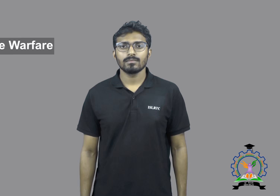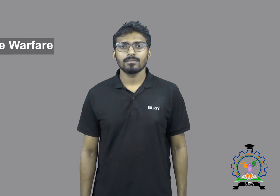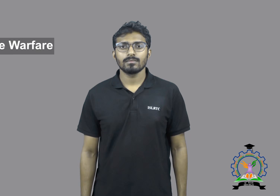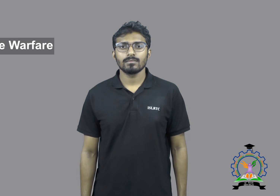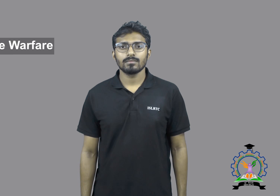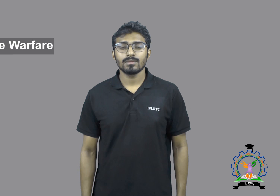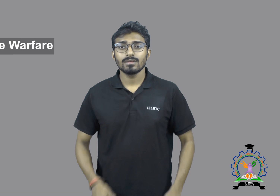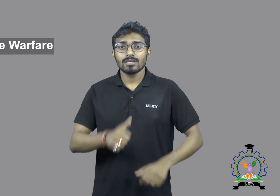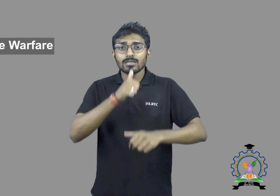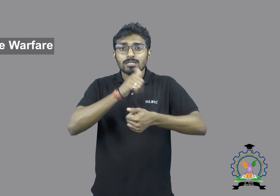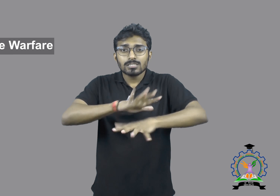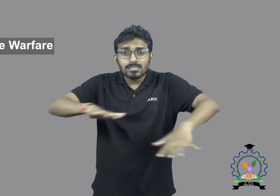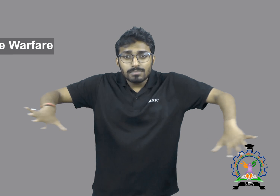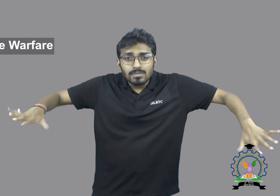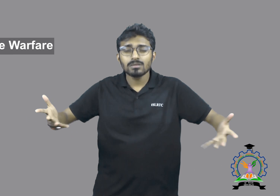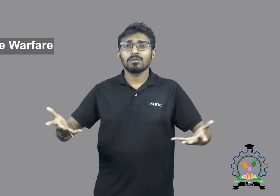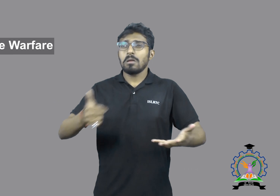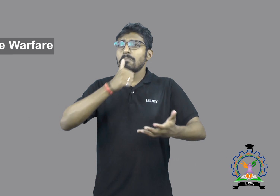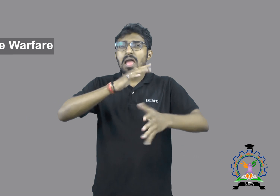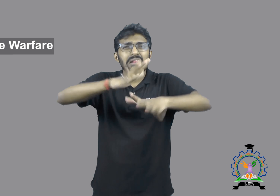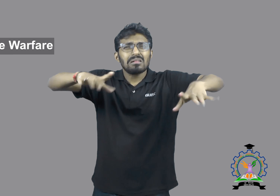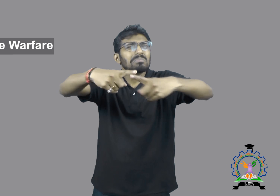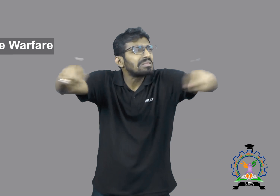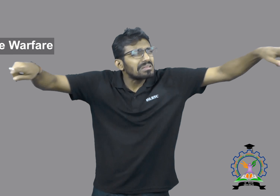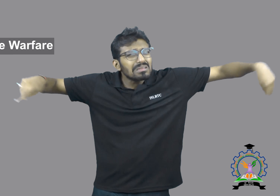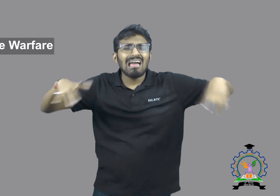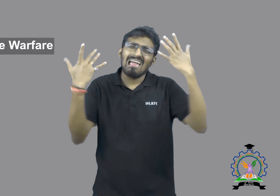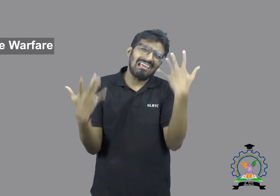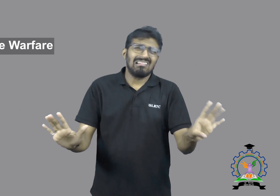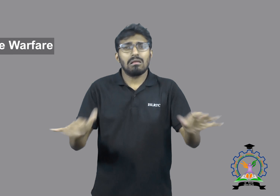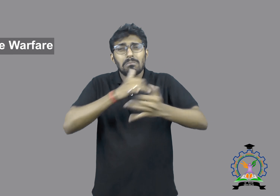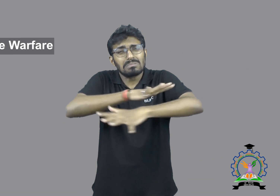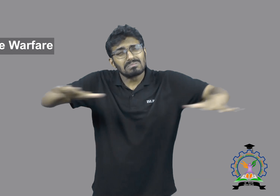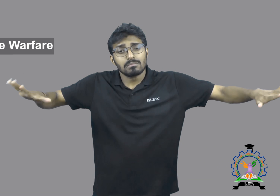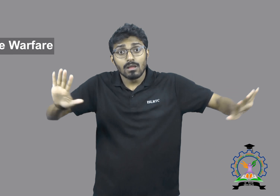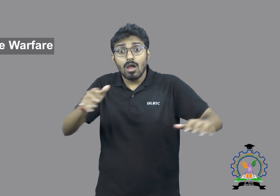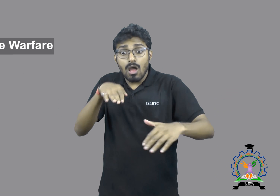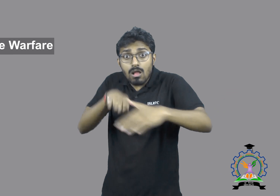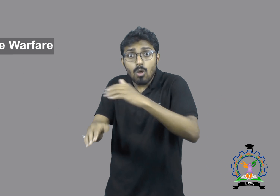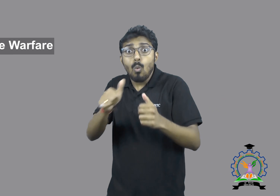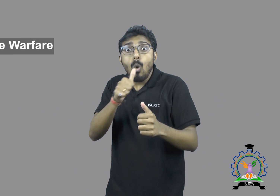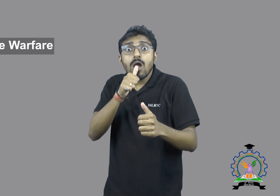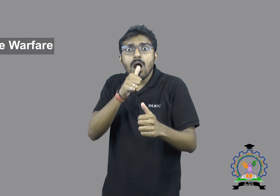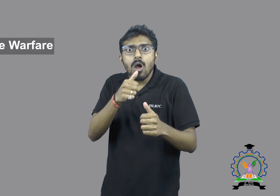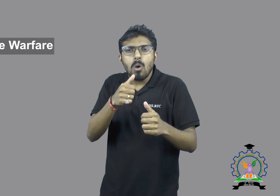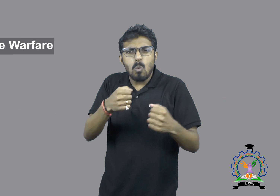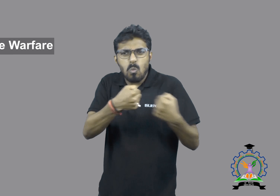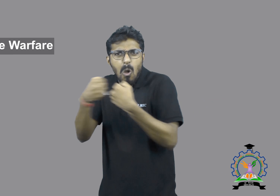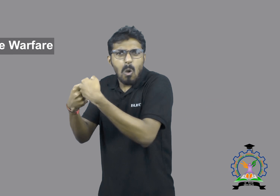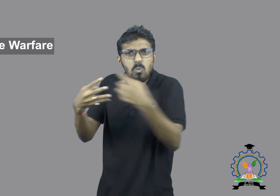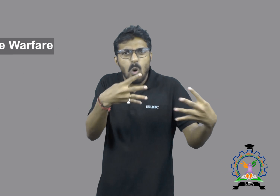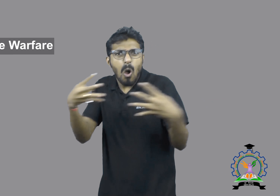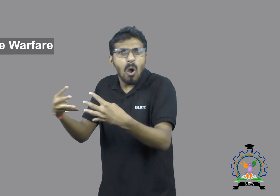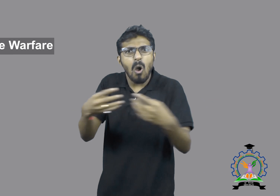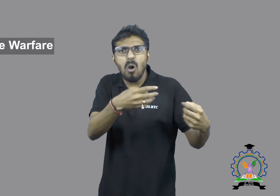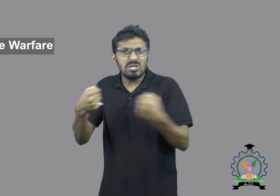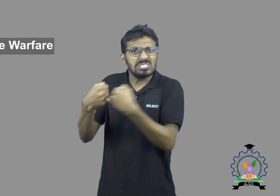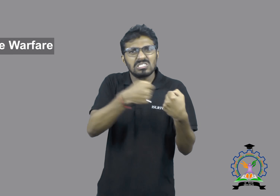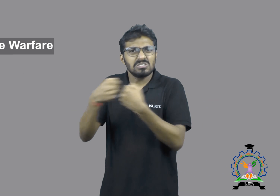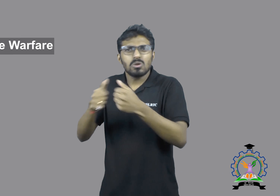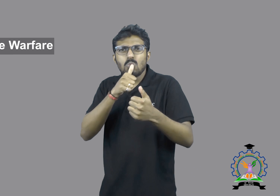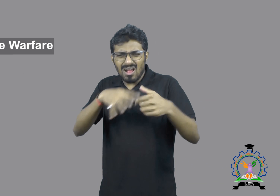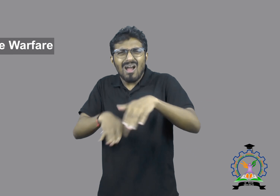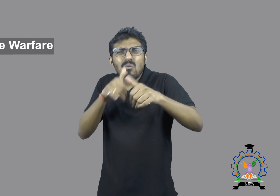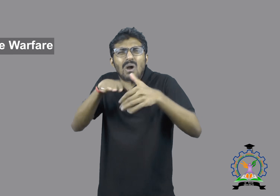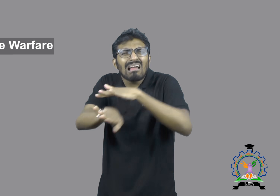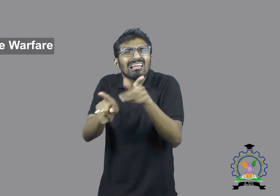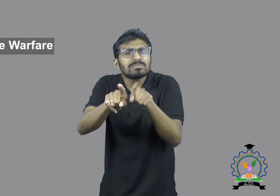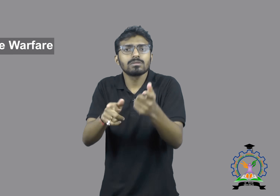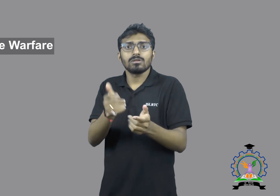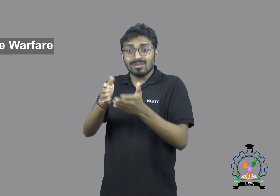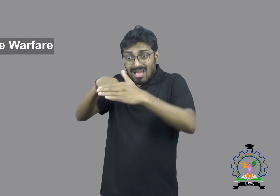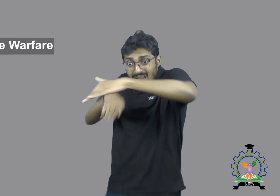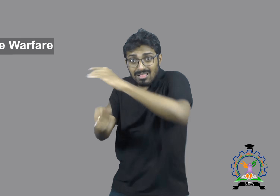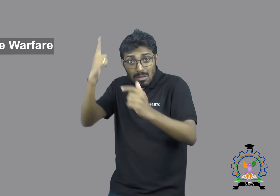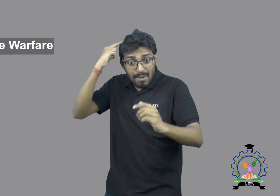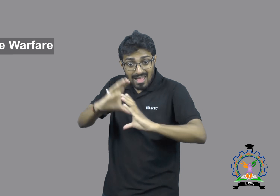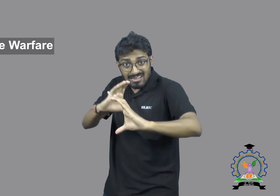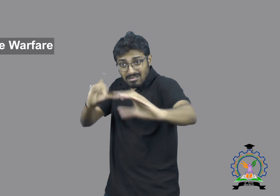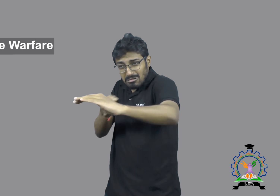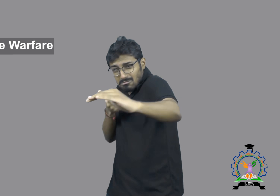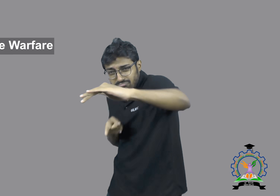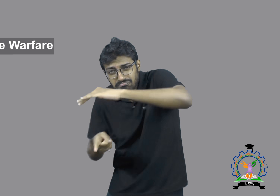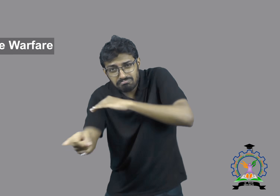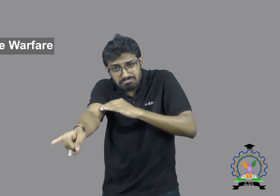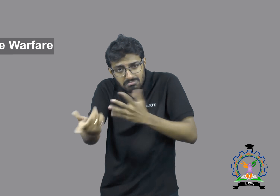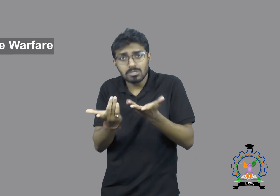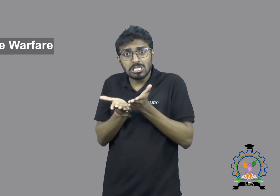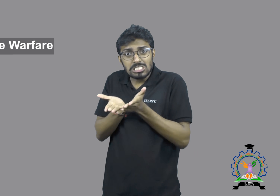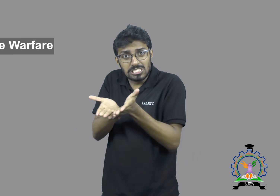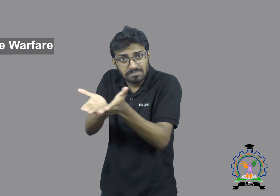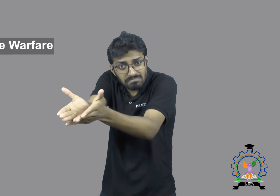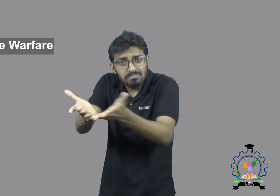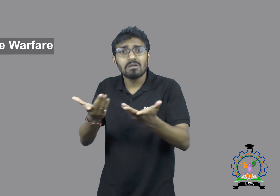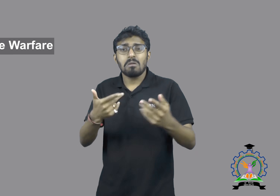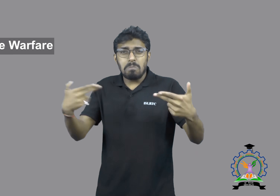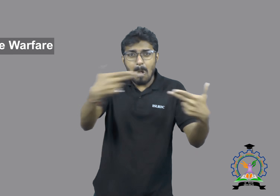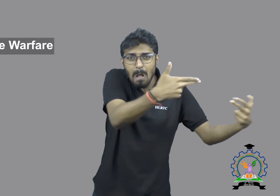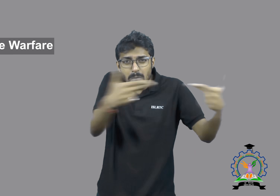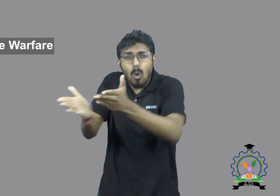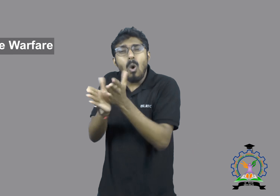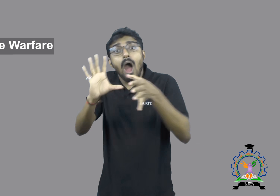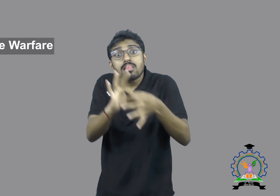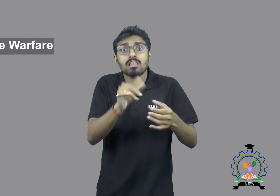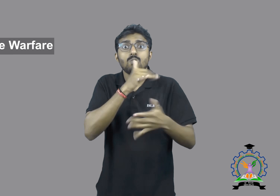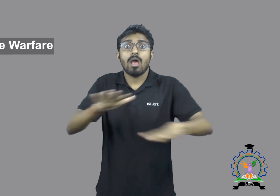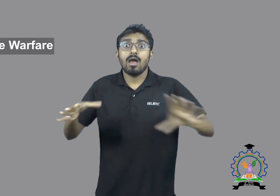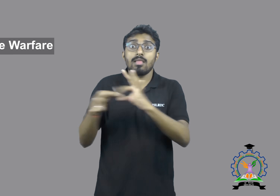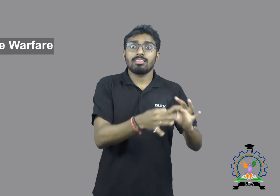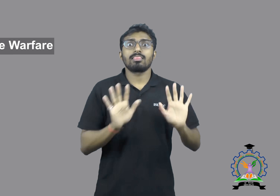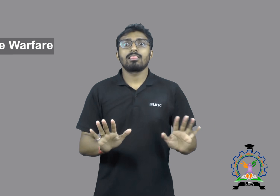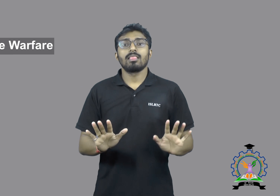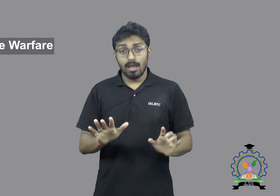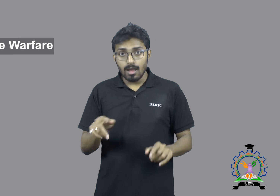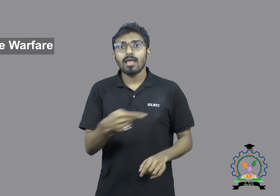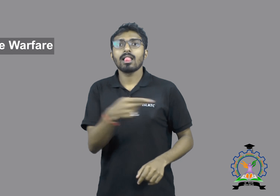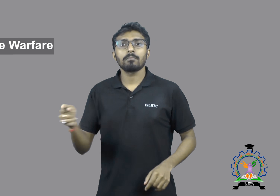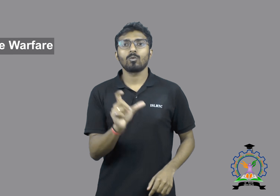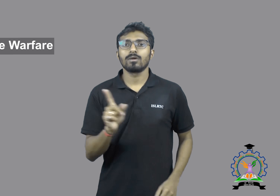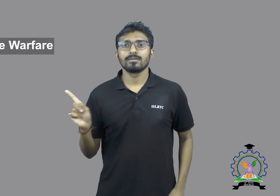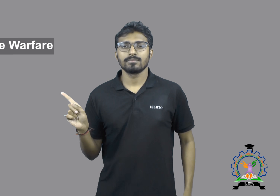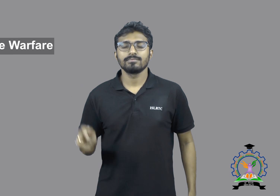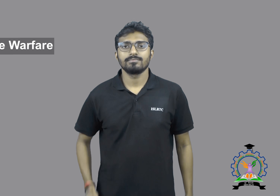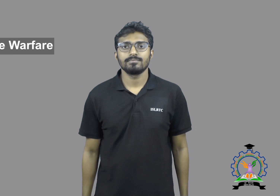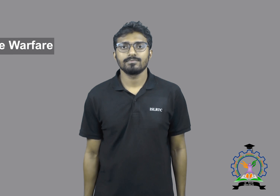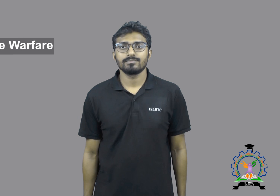Maritime Warfare